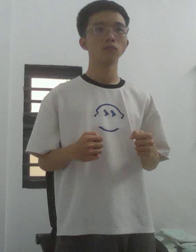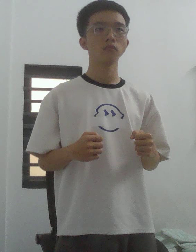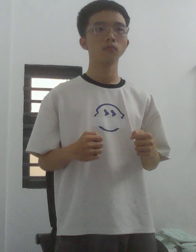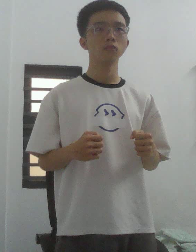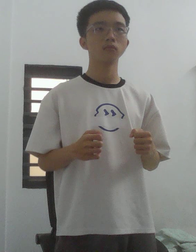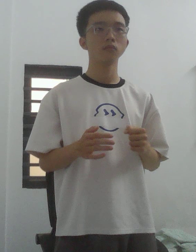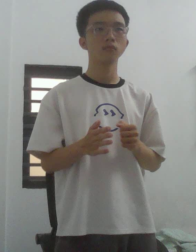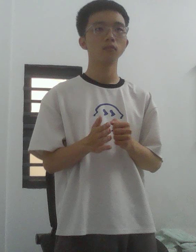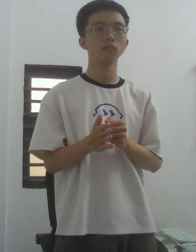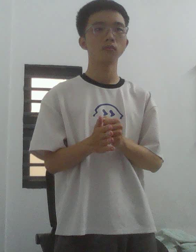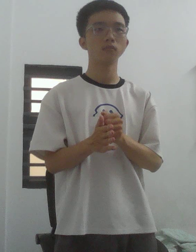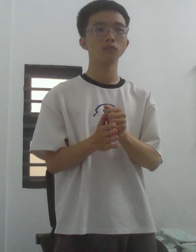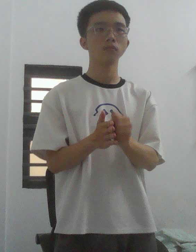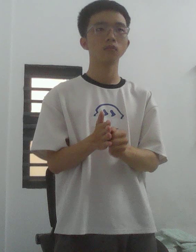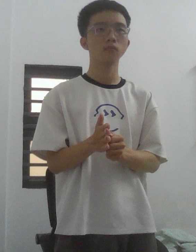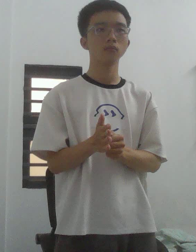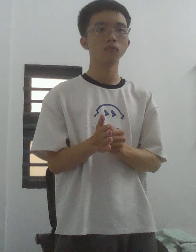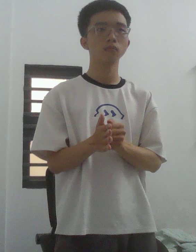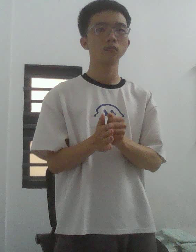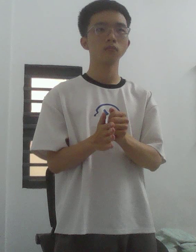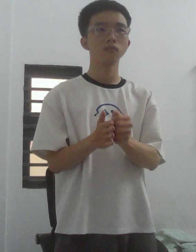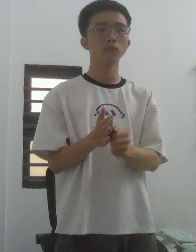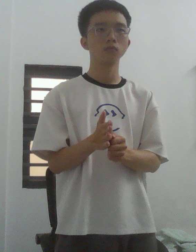thang